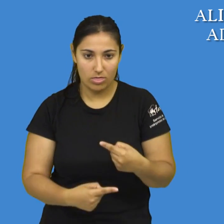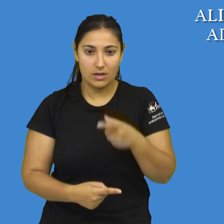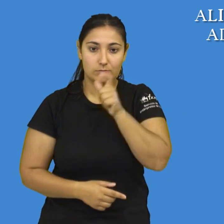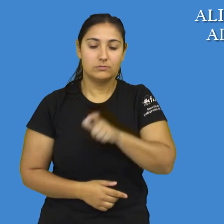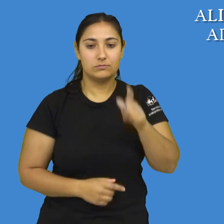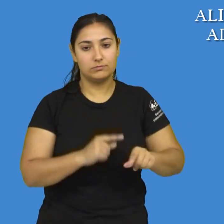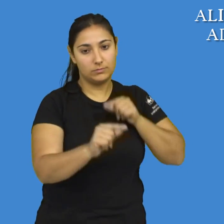persona